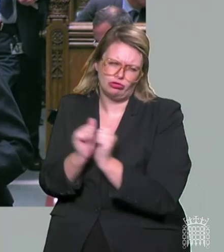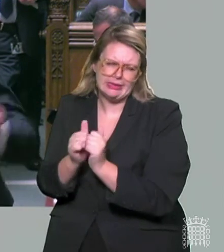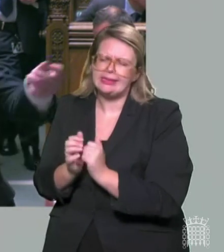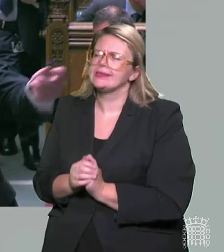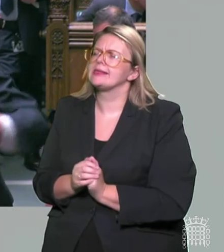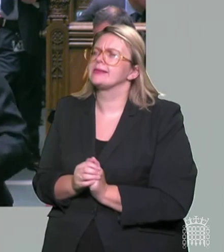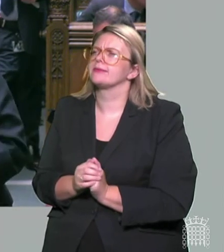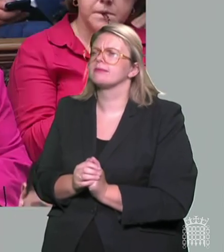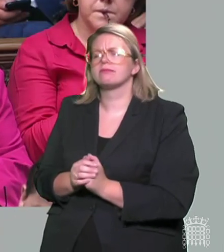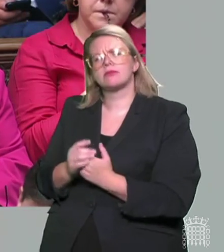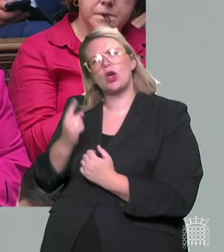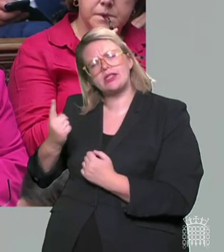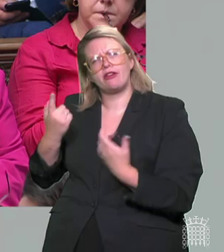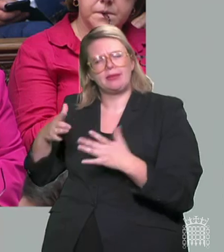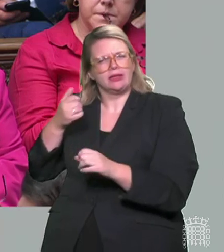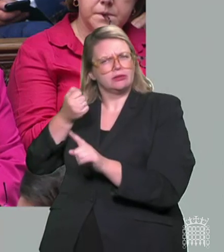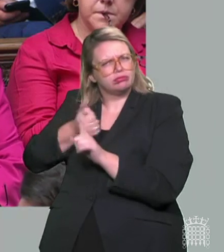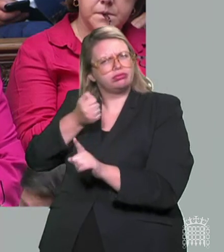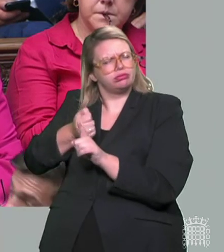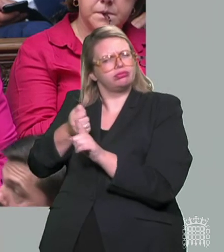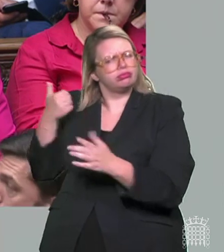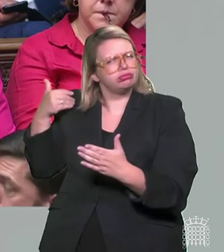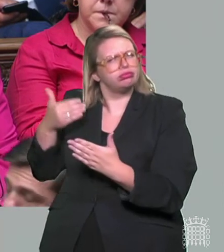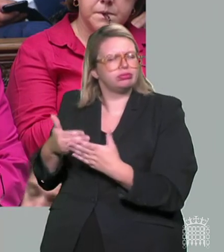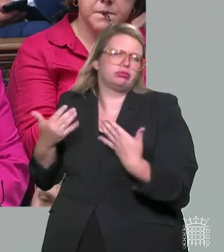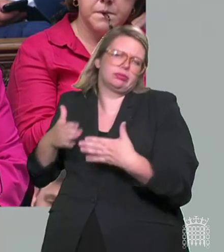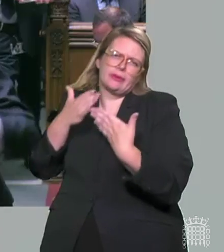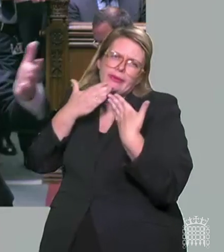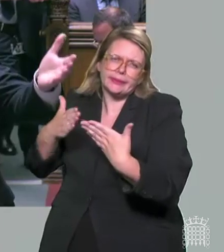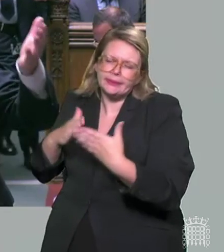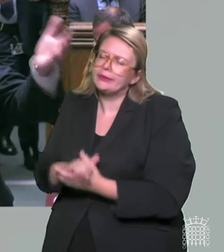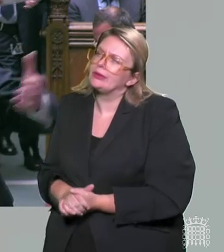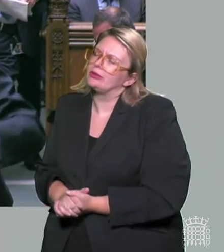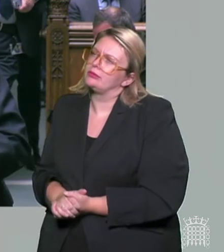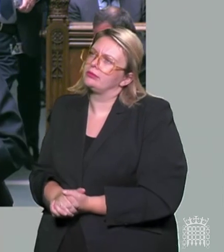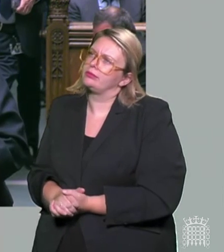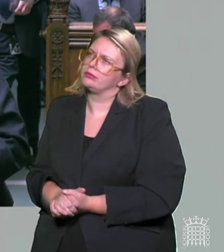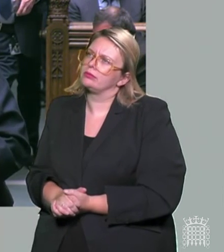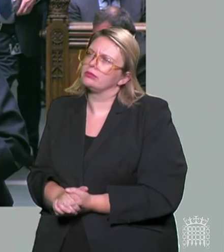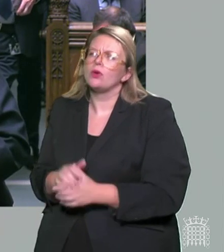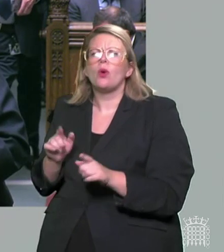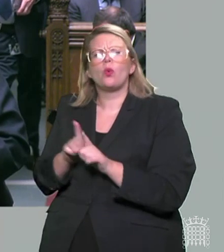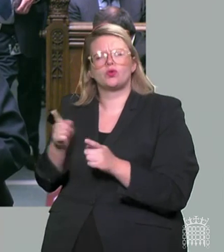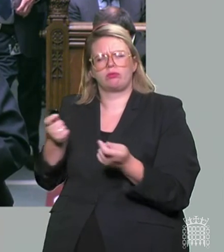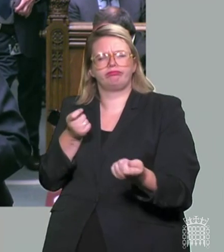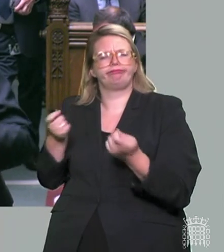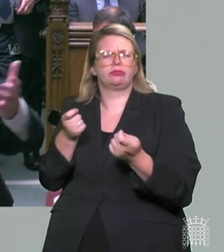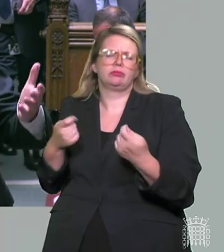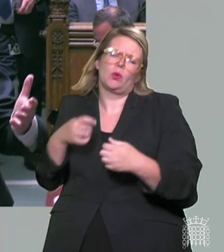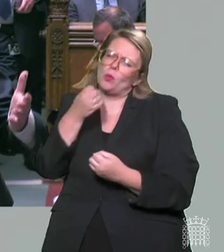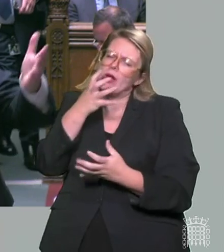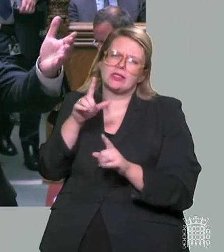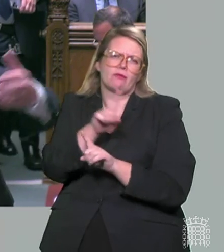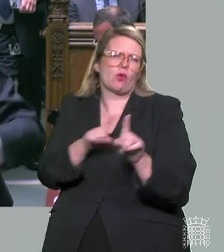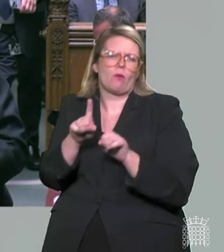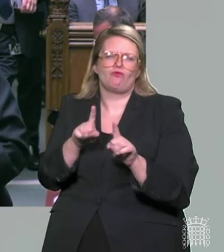I thank her for her work as my envoy on this subject, and for the wonderful conference she has organised.